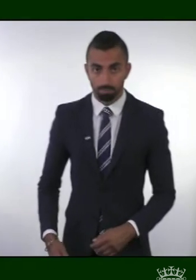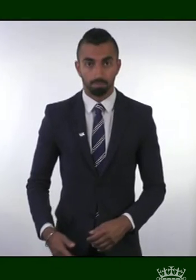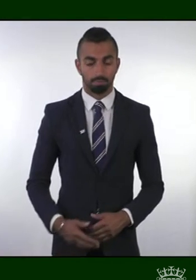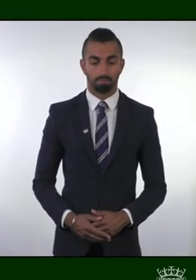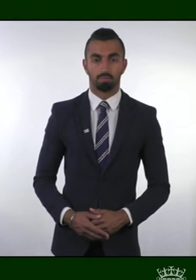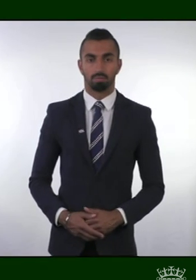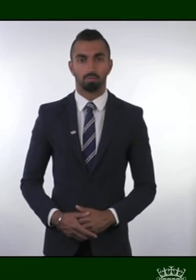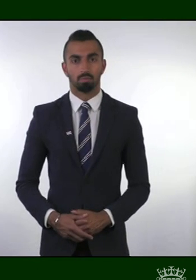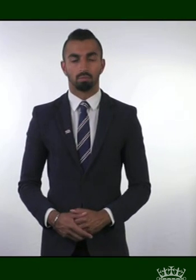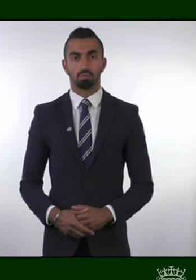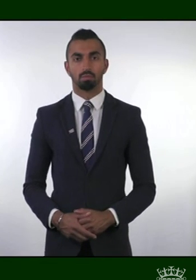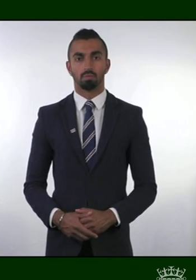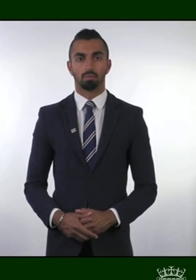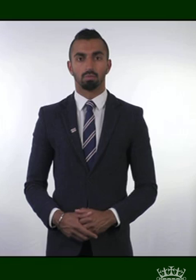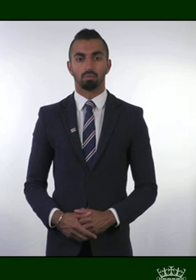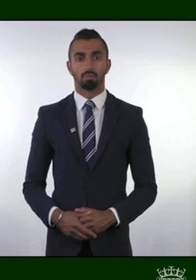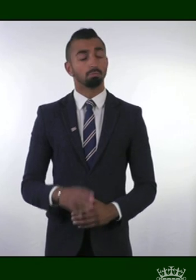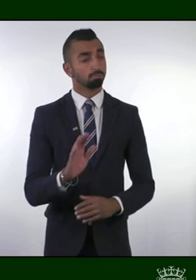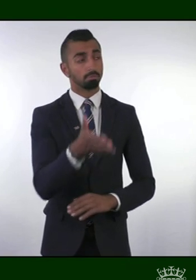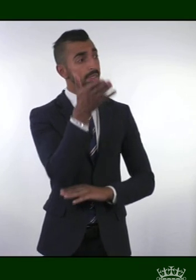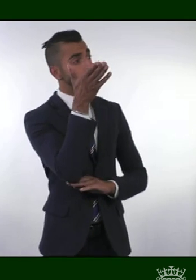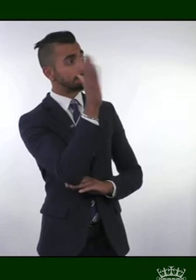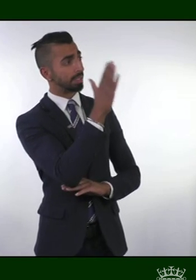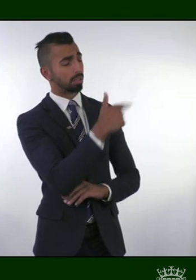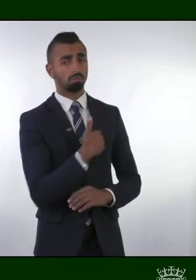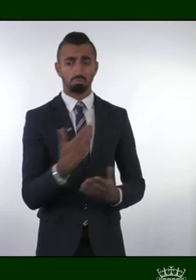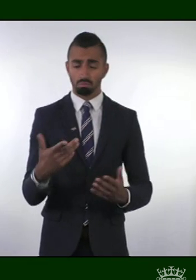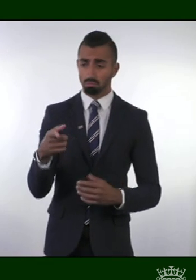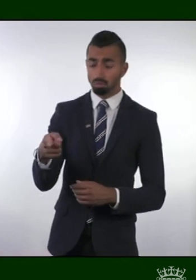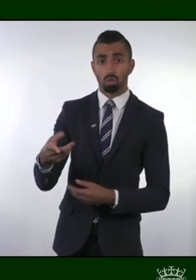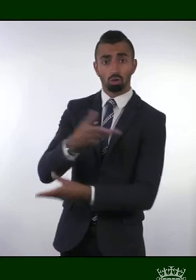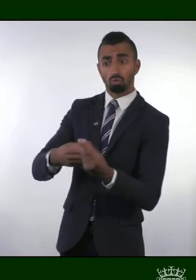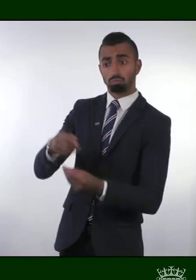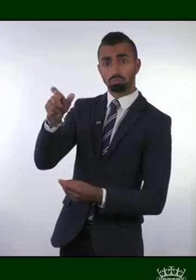I welcome the positive approach that the Chancellor and the Government are taking.